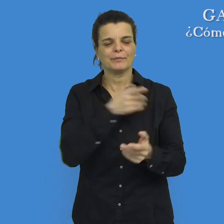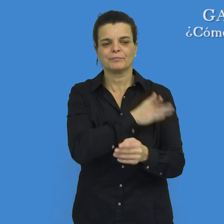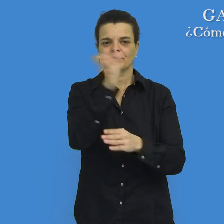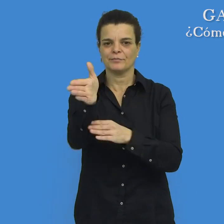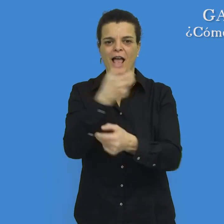ir